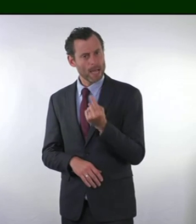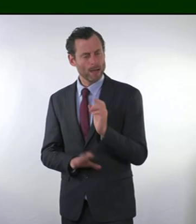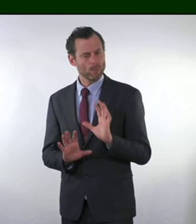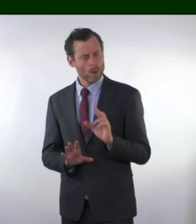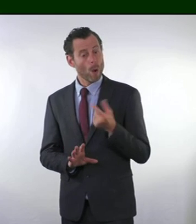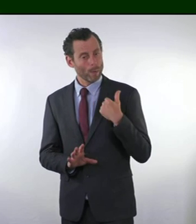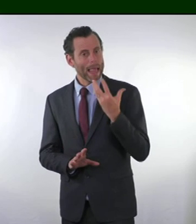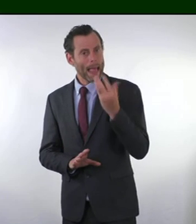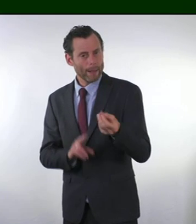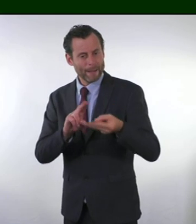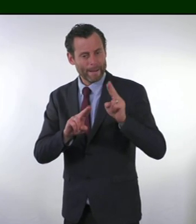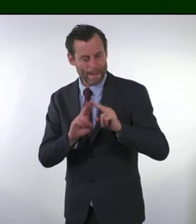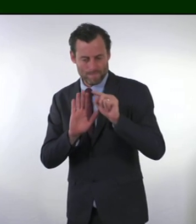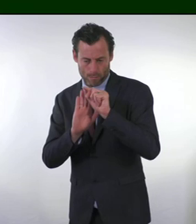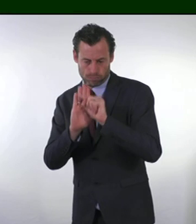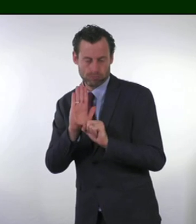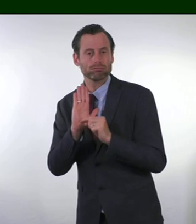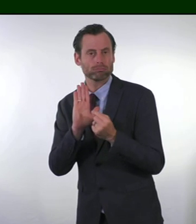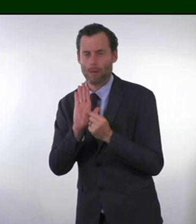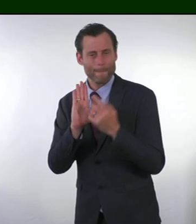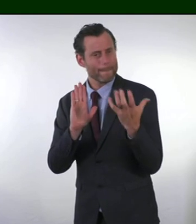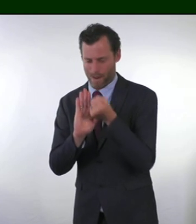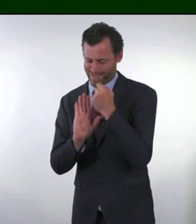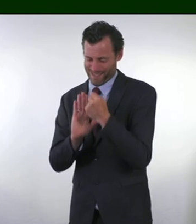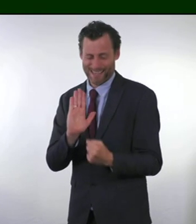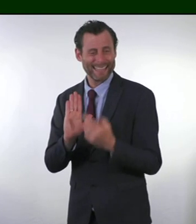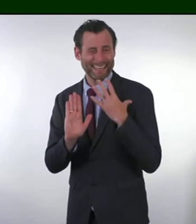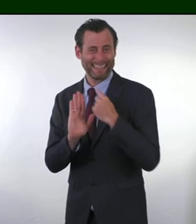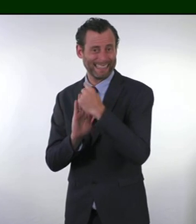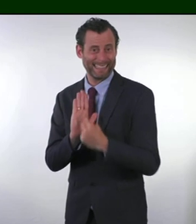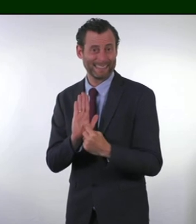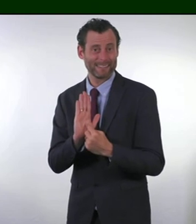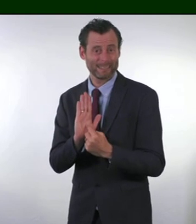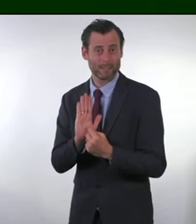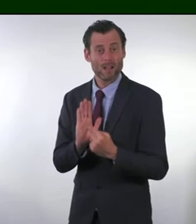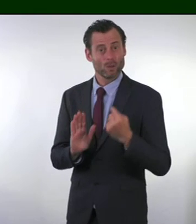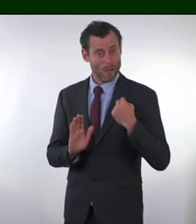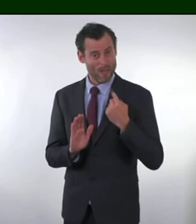I have been very clear that that is what I would do and, indeed, that is what we have done.